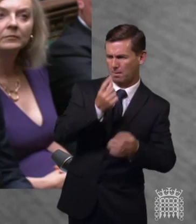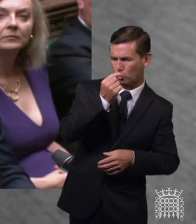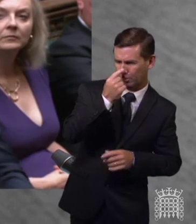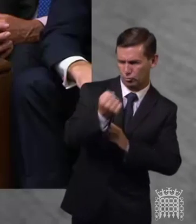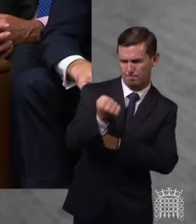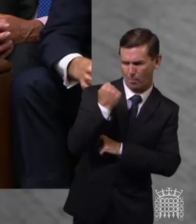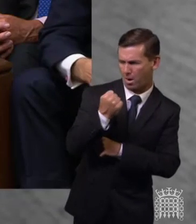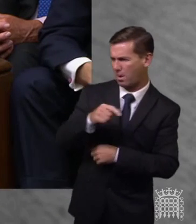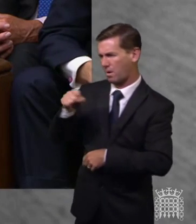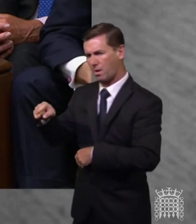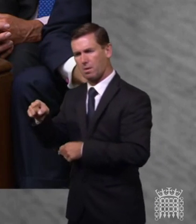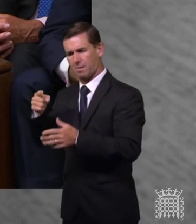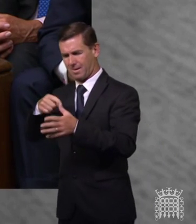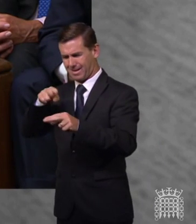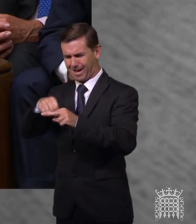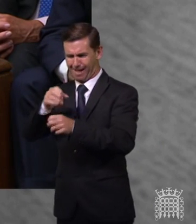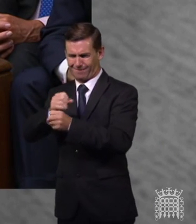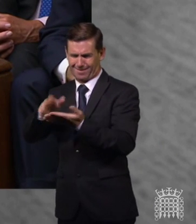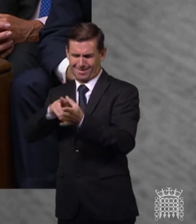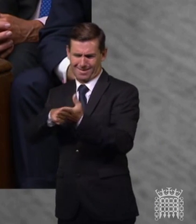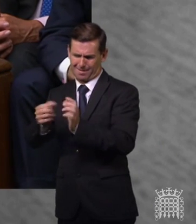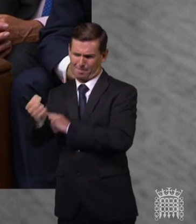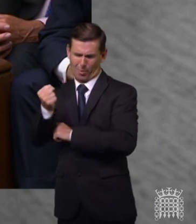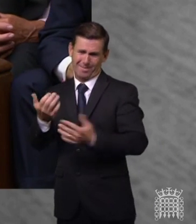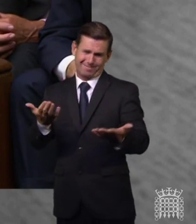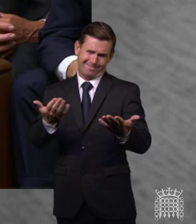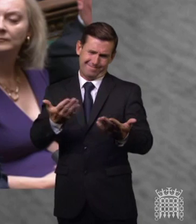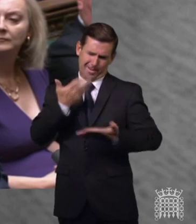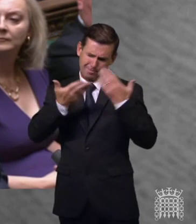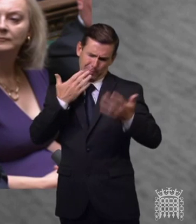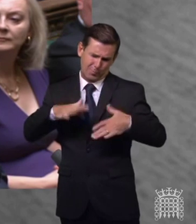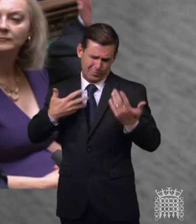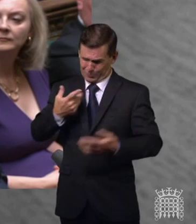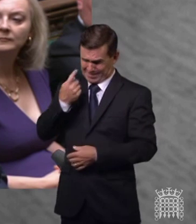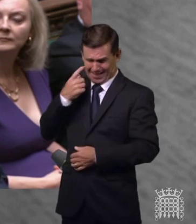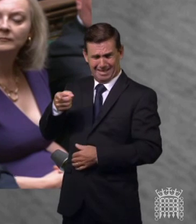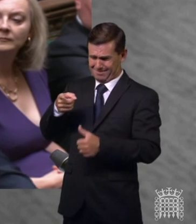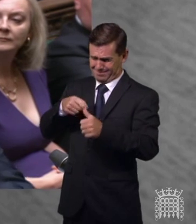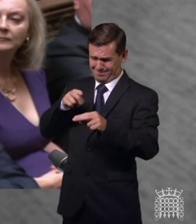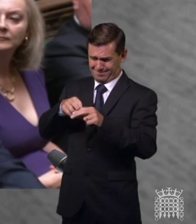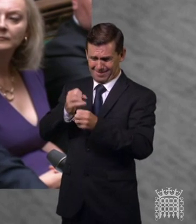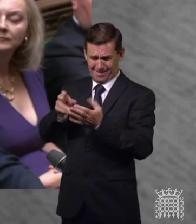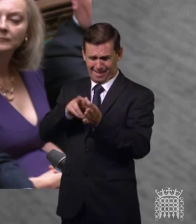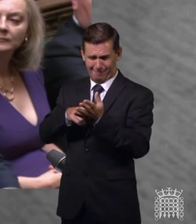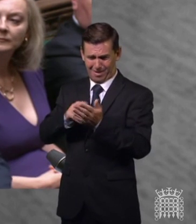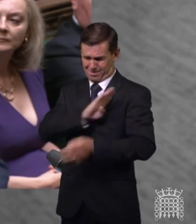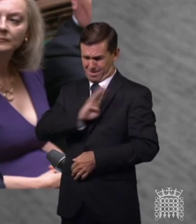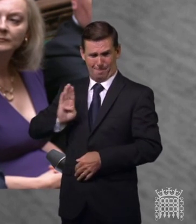It is pretty clear from what has happened that the collapse of the Afghan forces has been much faster than expected.